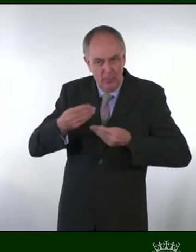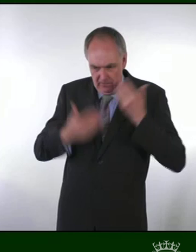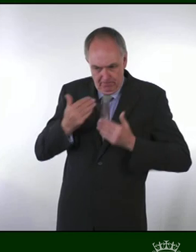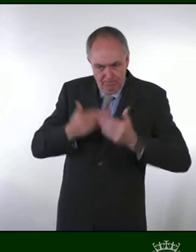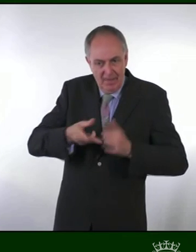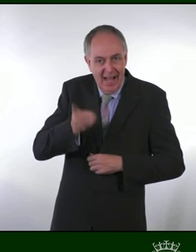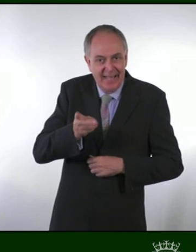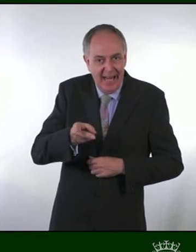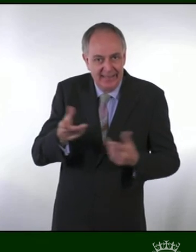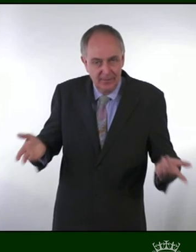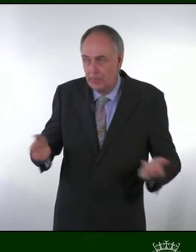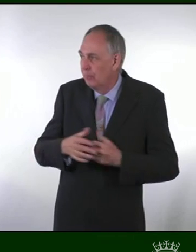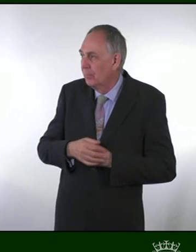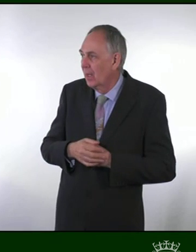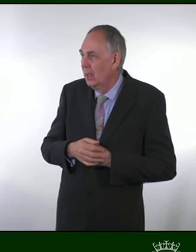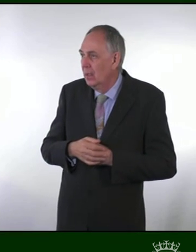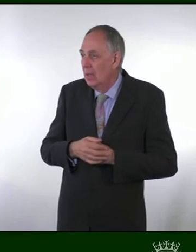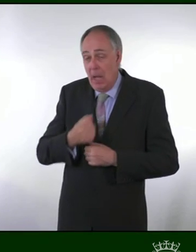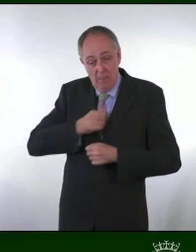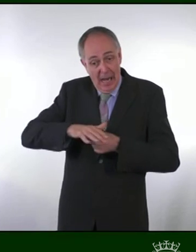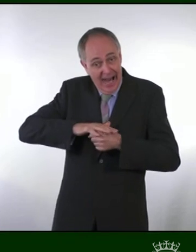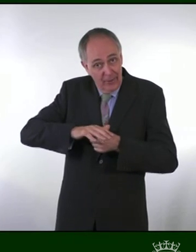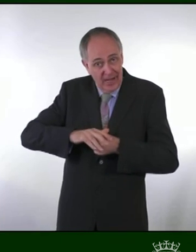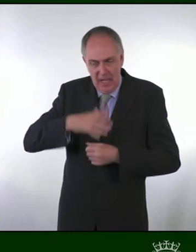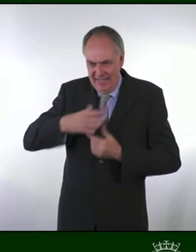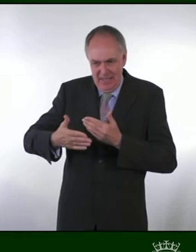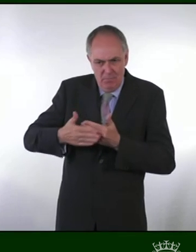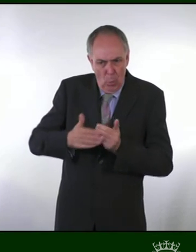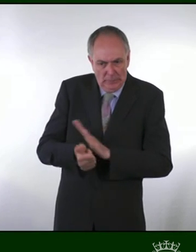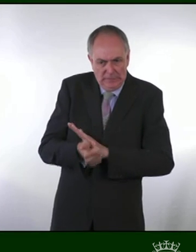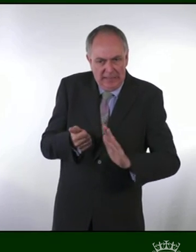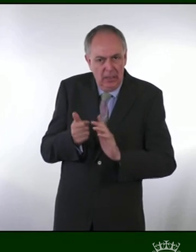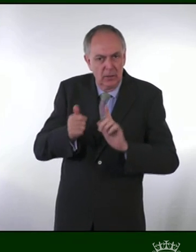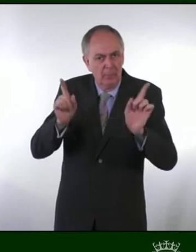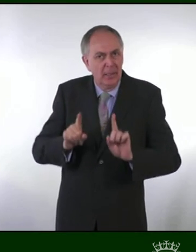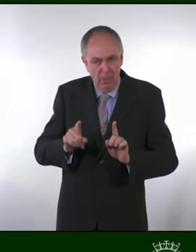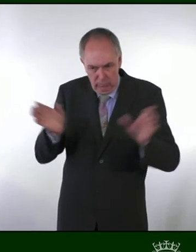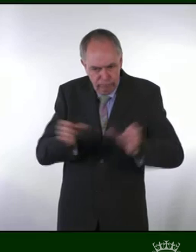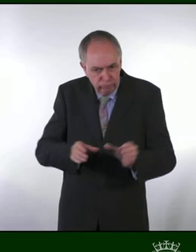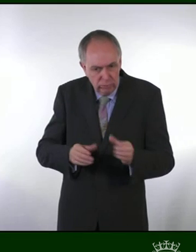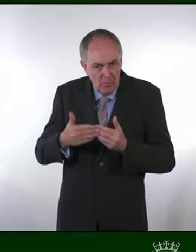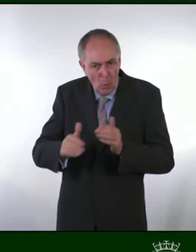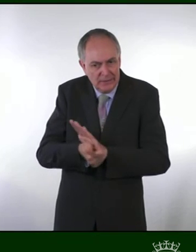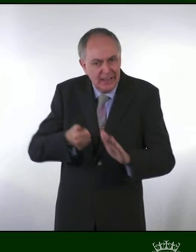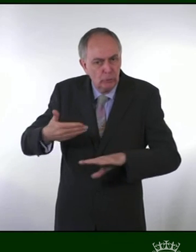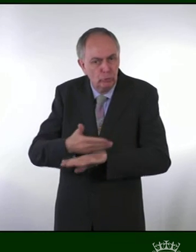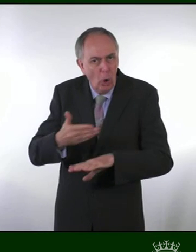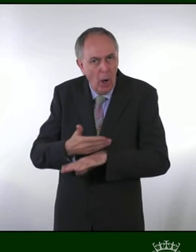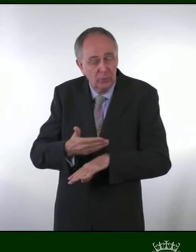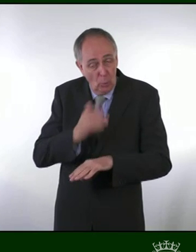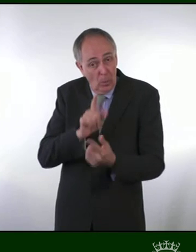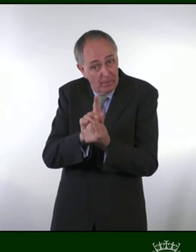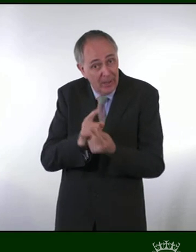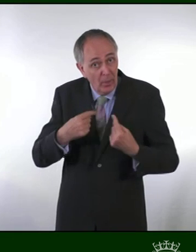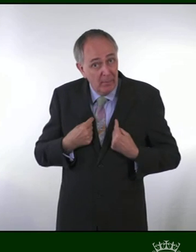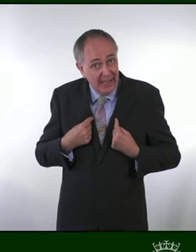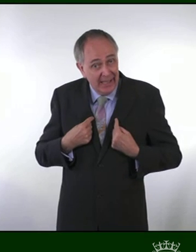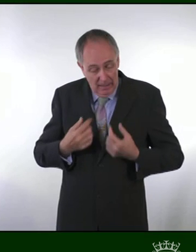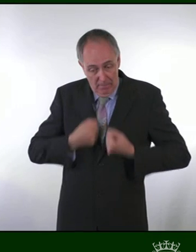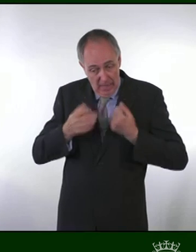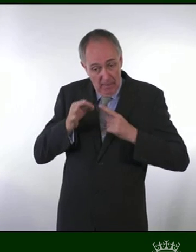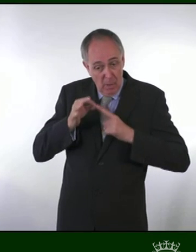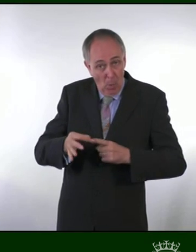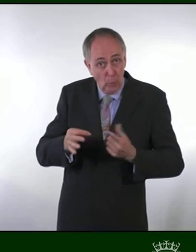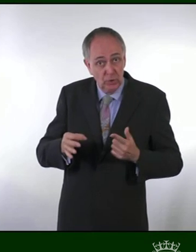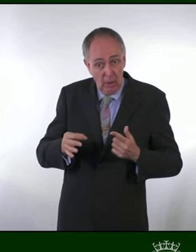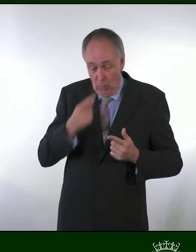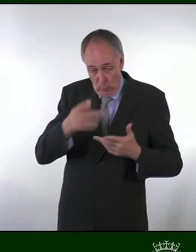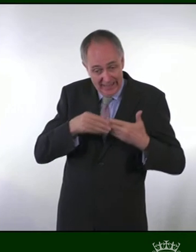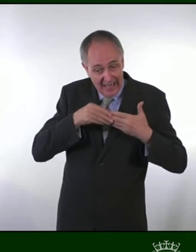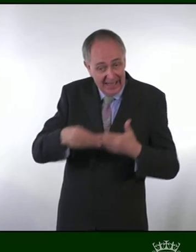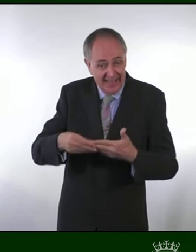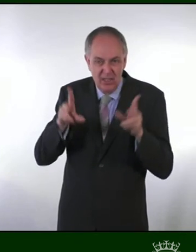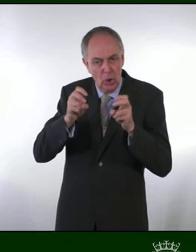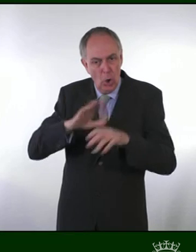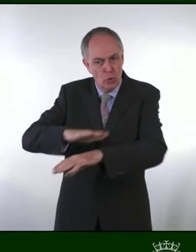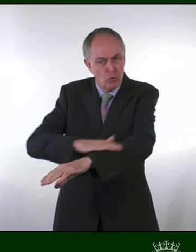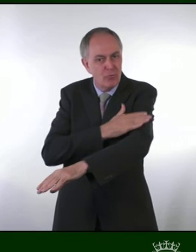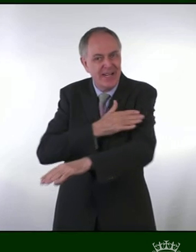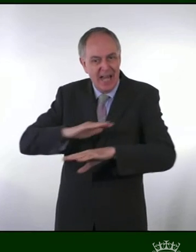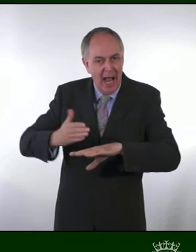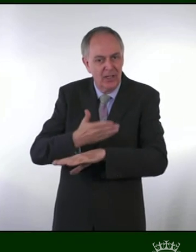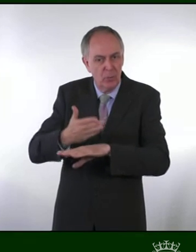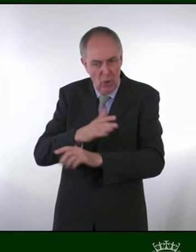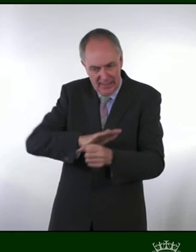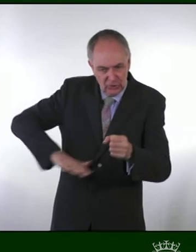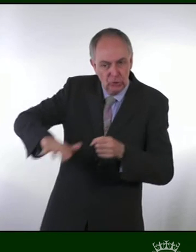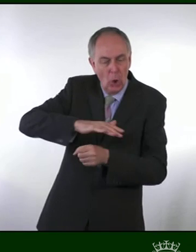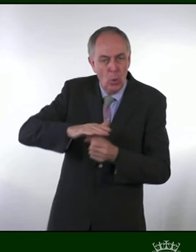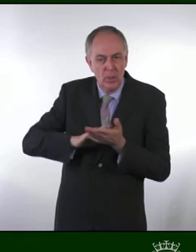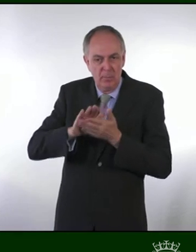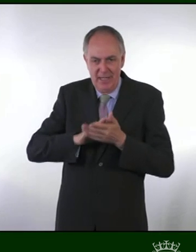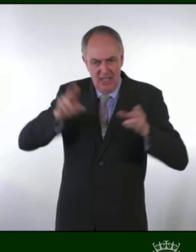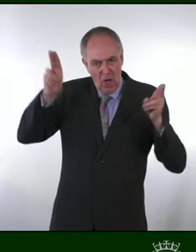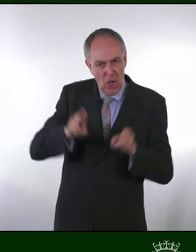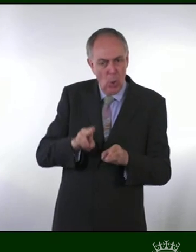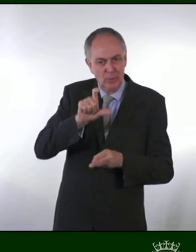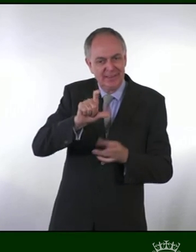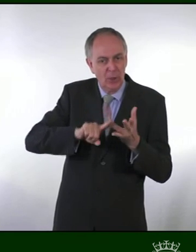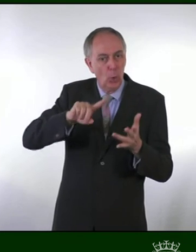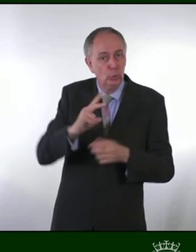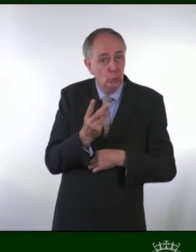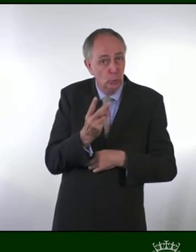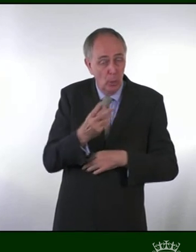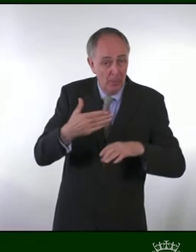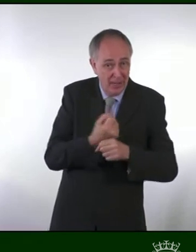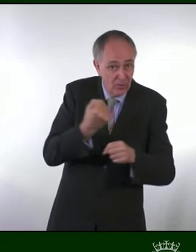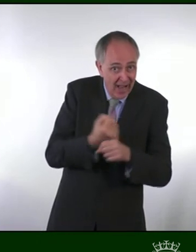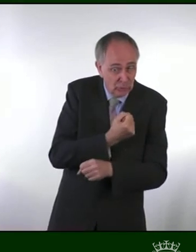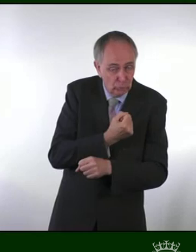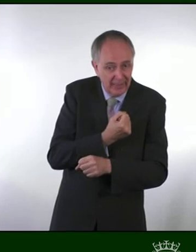In Bolsover, to level up we need more skilled jobs, so will my right honourable Friend the Prime Minister meet me to discuss my proposal for Bolsover to lead the country with a green enterprise zone so that we can bring low-carbon manufacturing and research to our region?